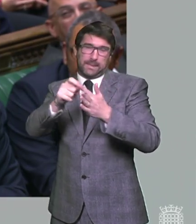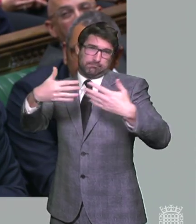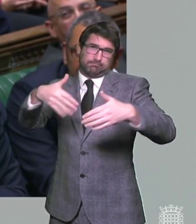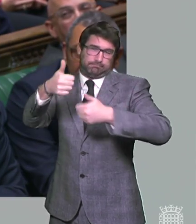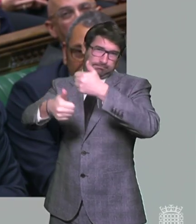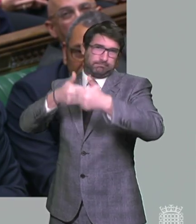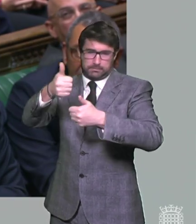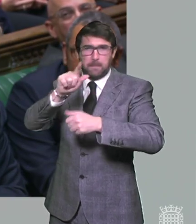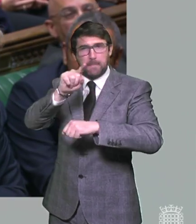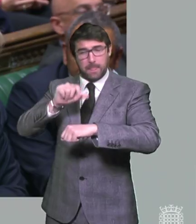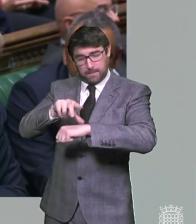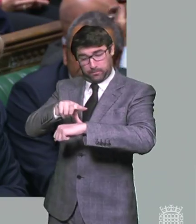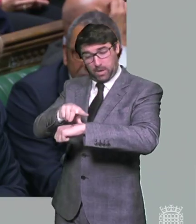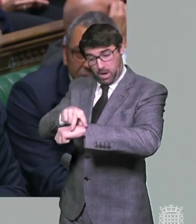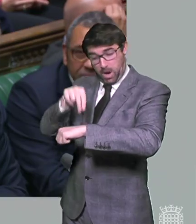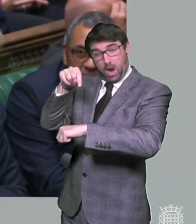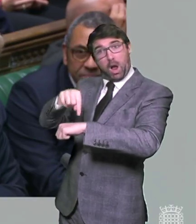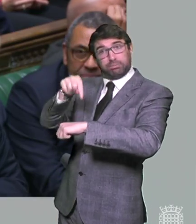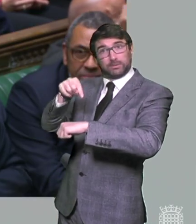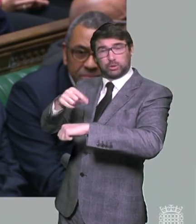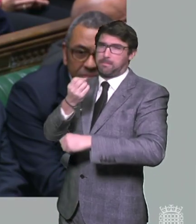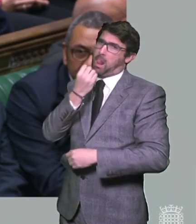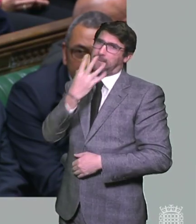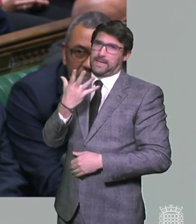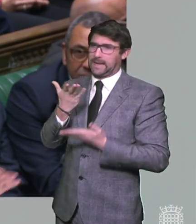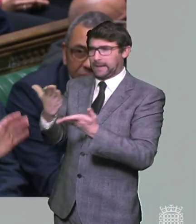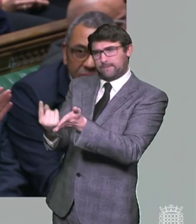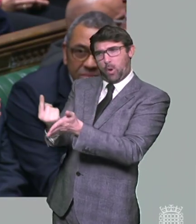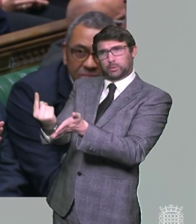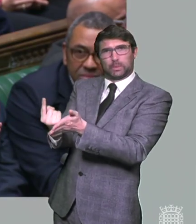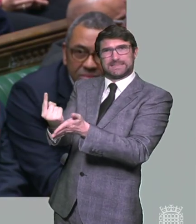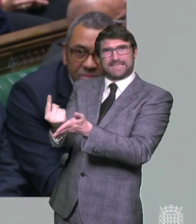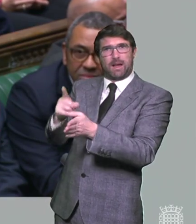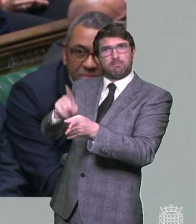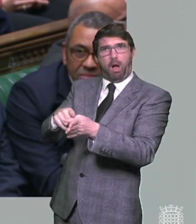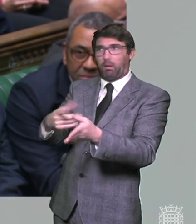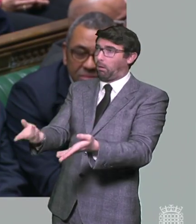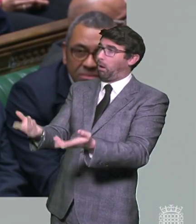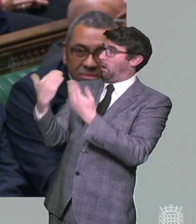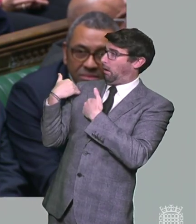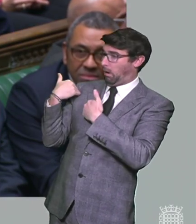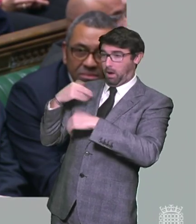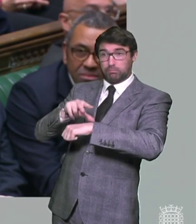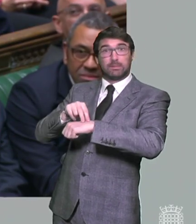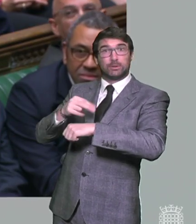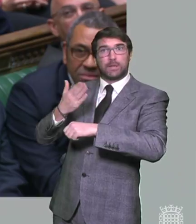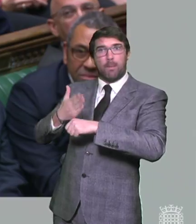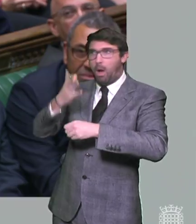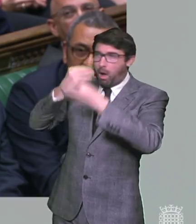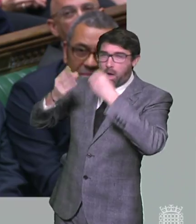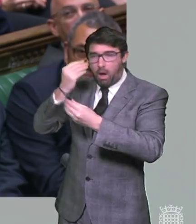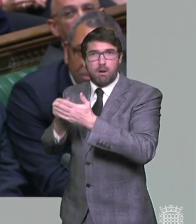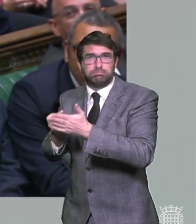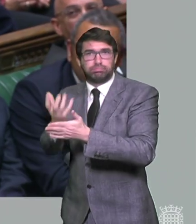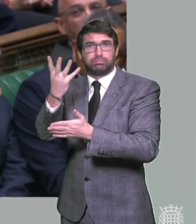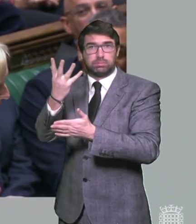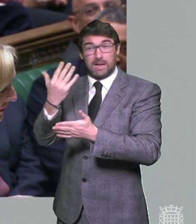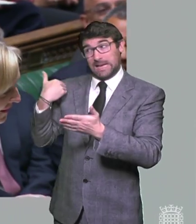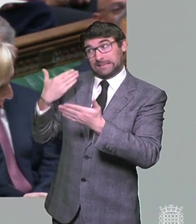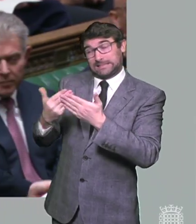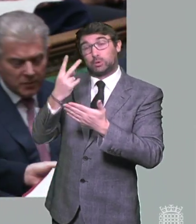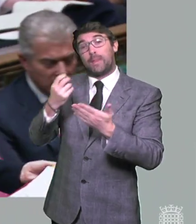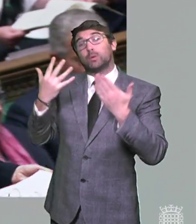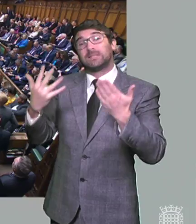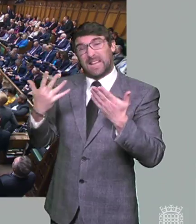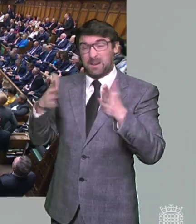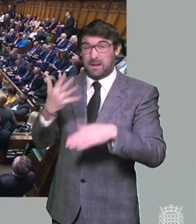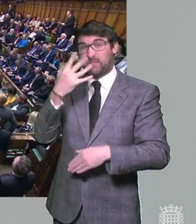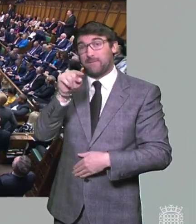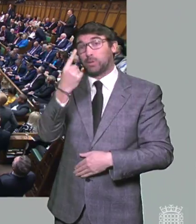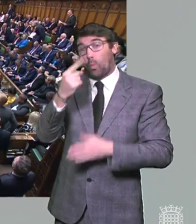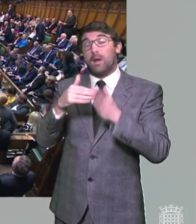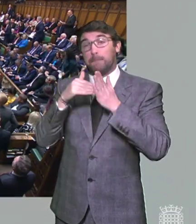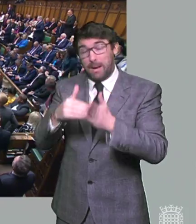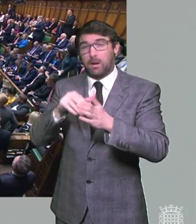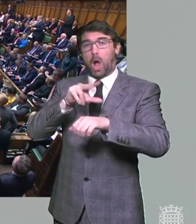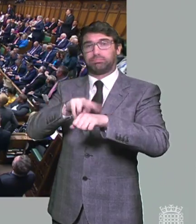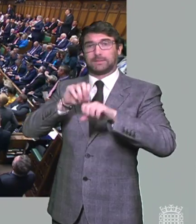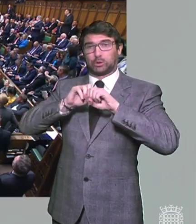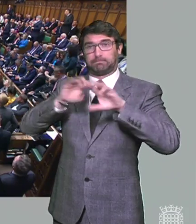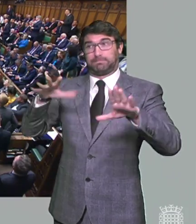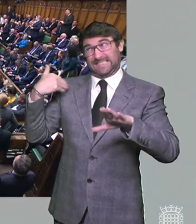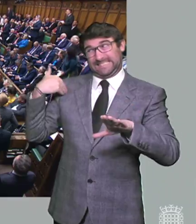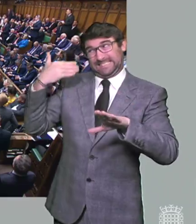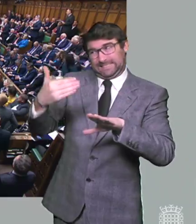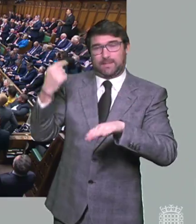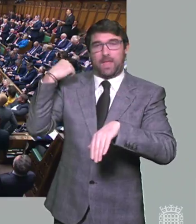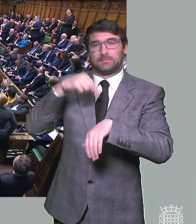Apprenticeships are a fantastic way for people to learn and gain experience, and I am proud that we have created 5.1 million apprenticeships since 2010.